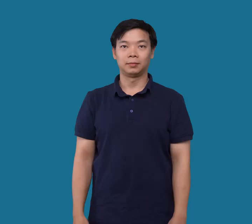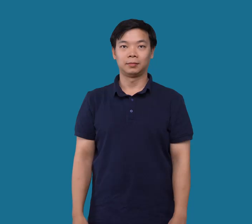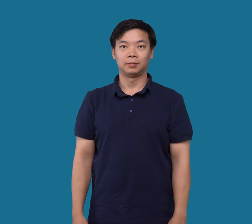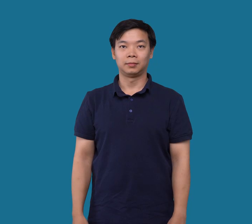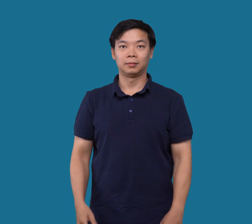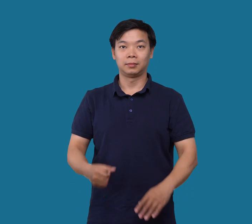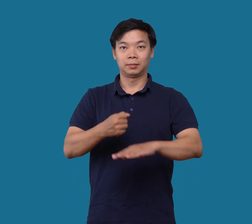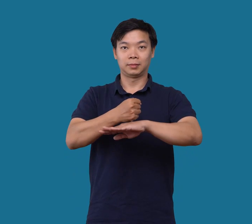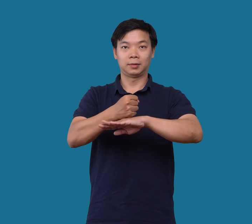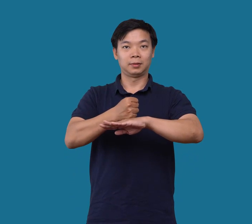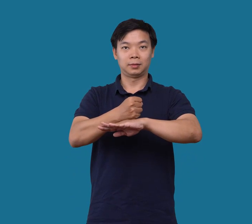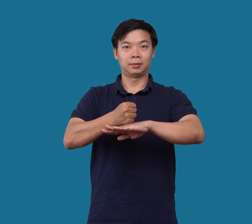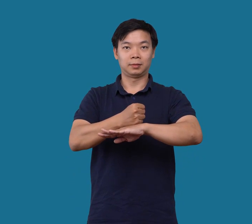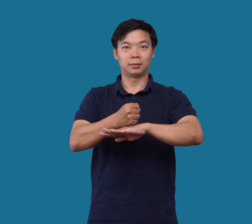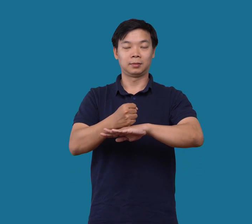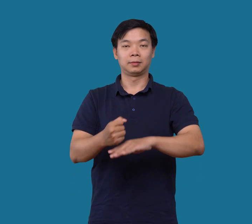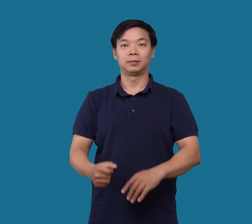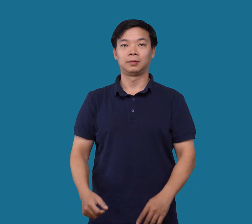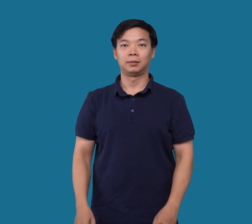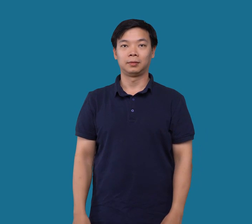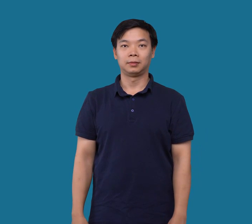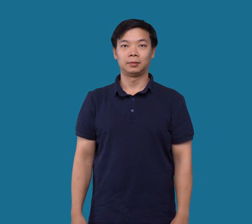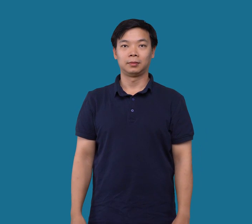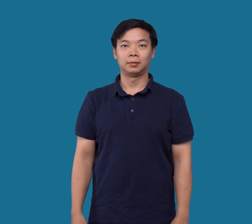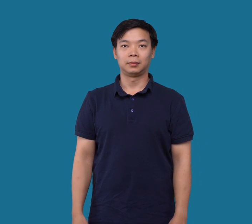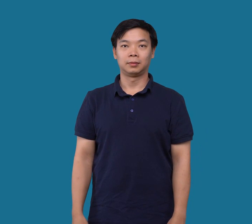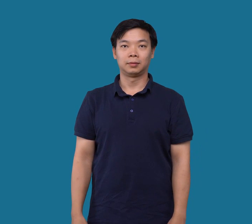ga tàu